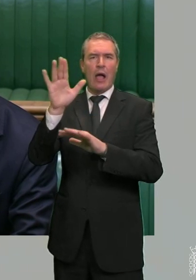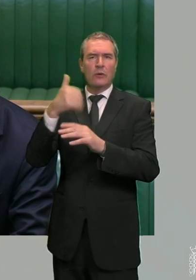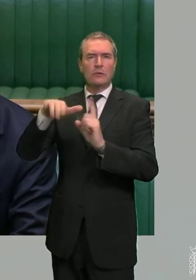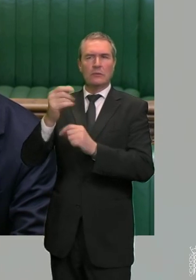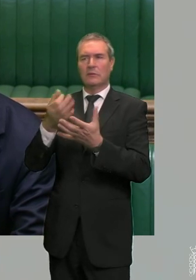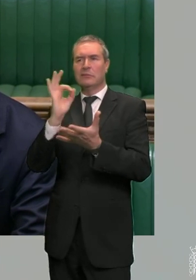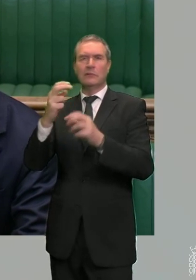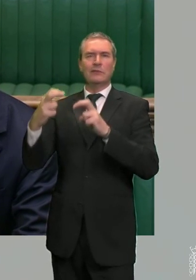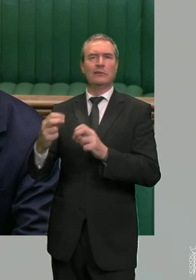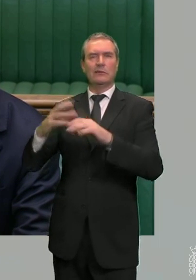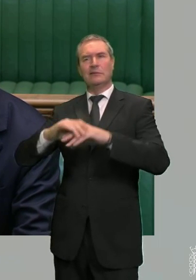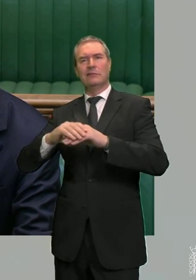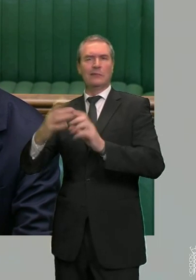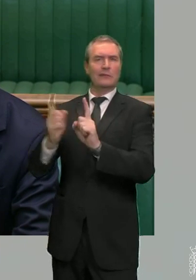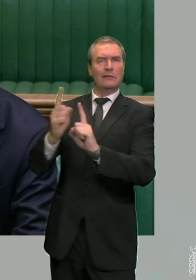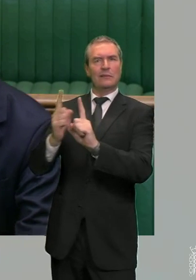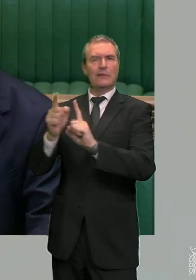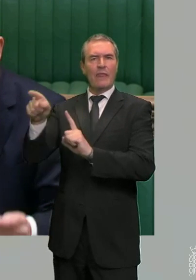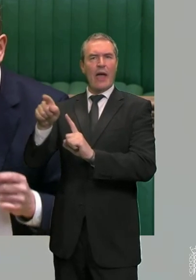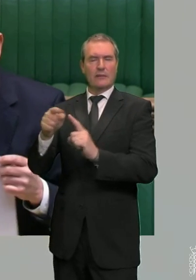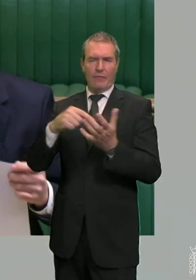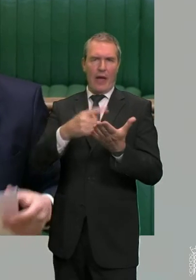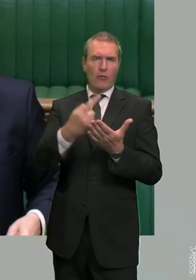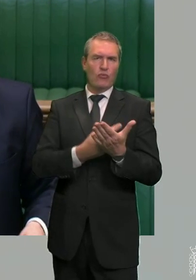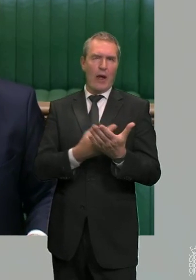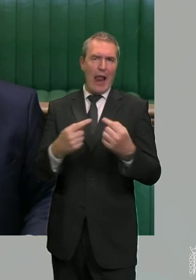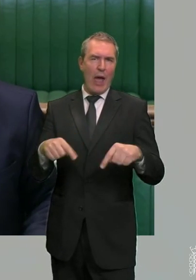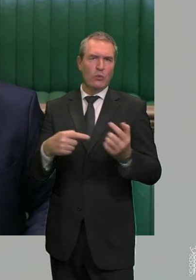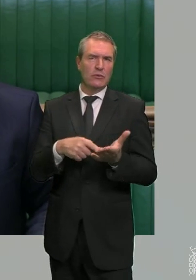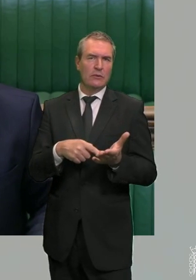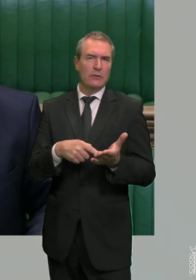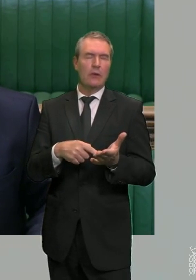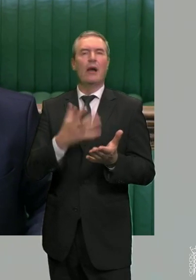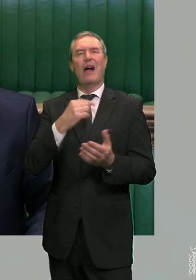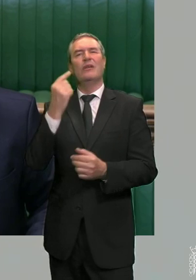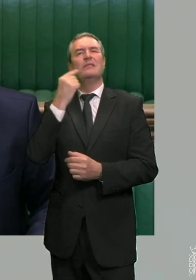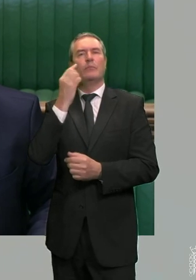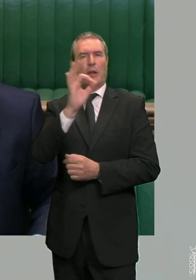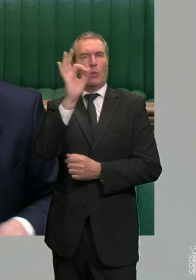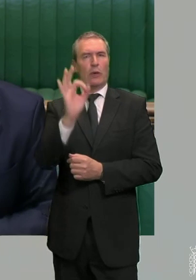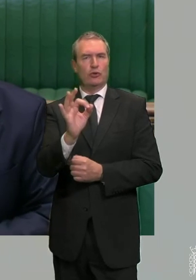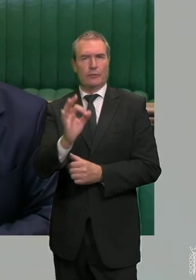I rest my case in relation to that legislation. Let me try another very simple question.